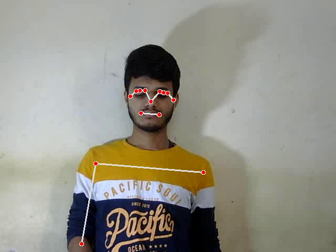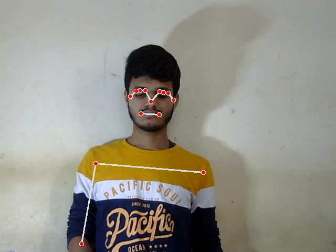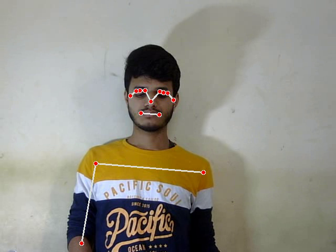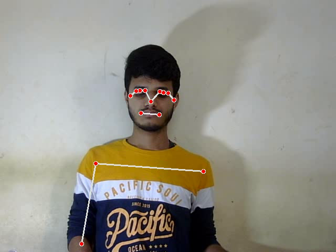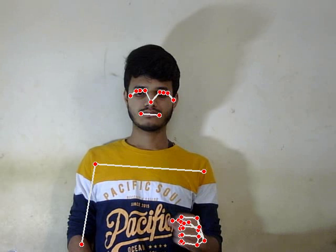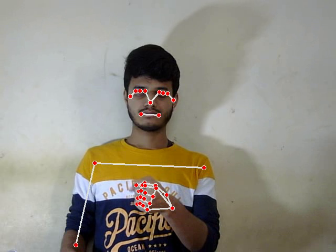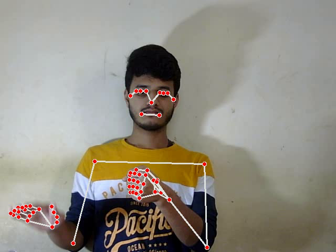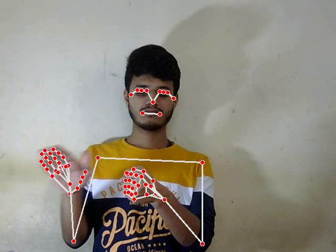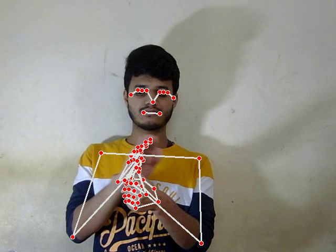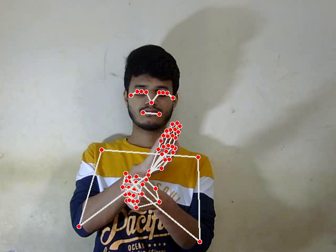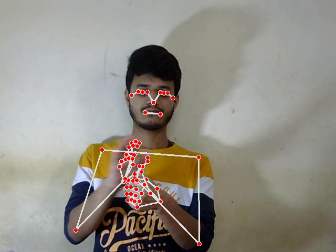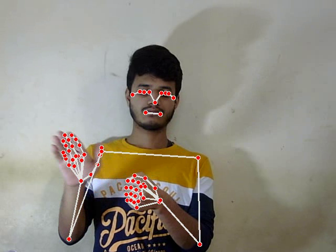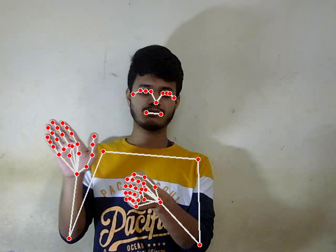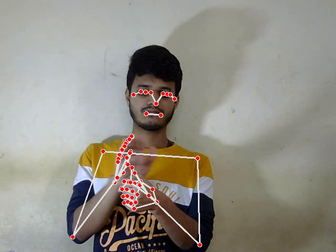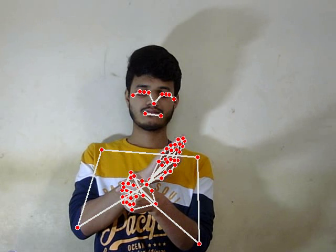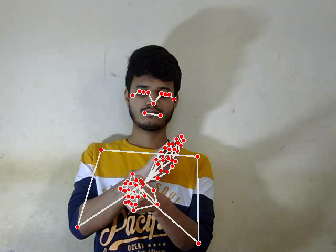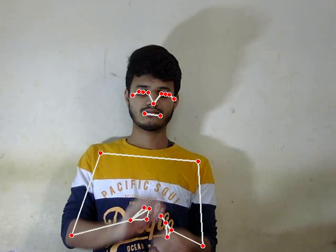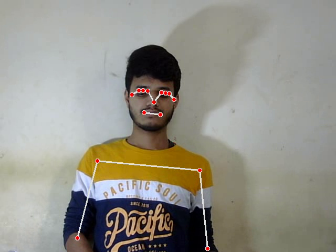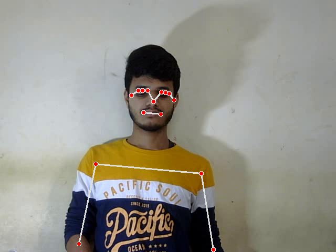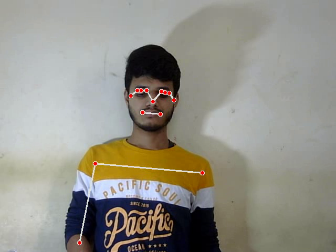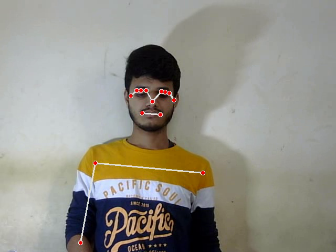busy